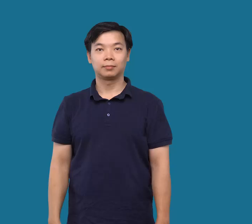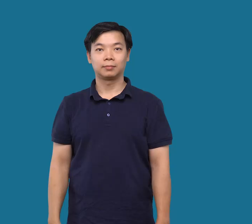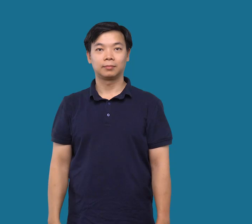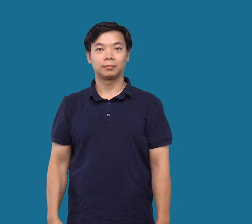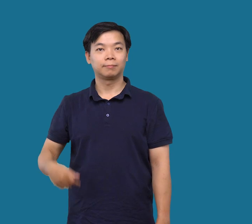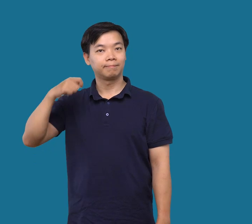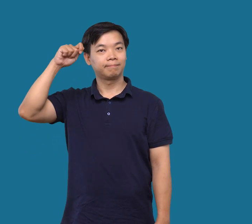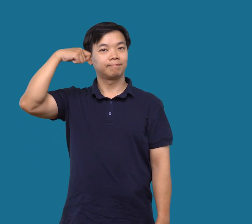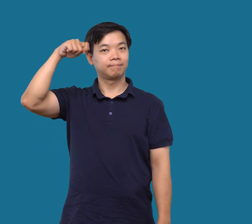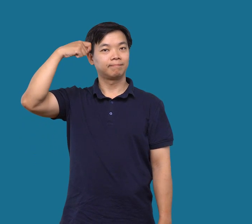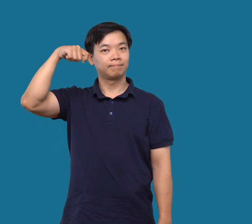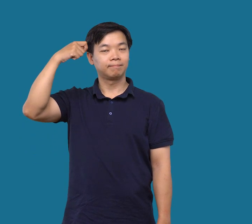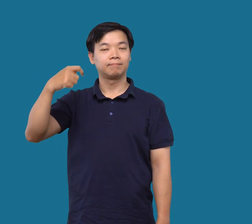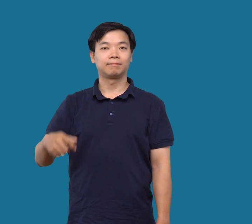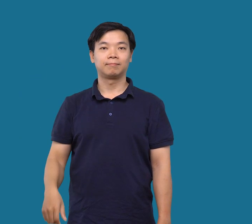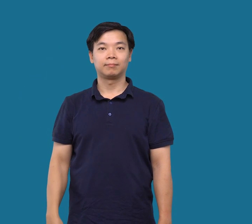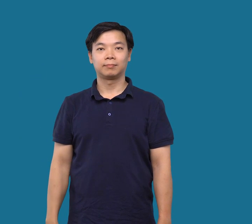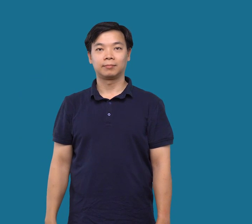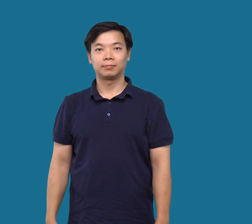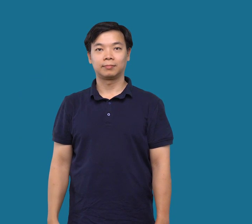phim truyện